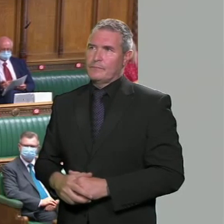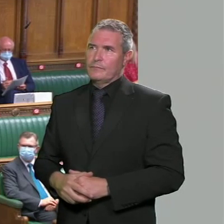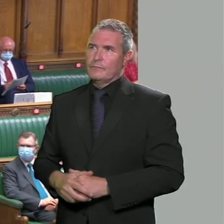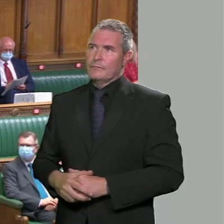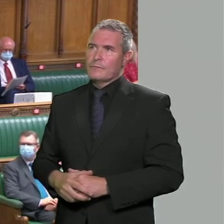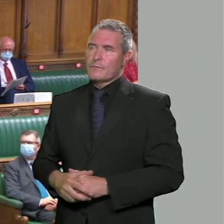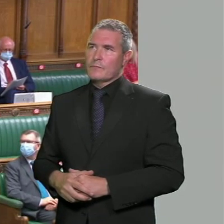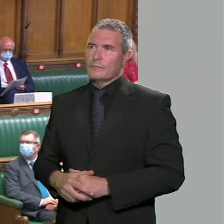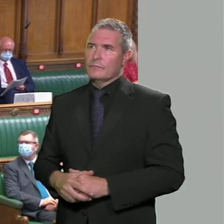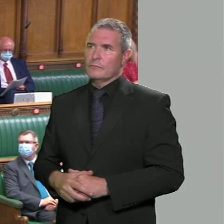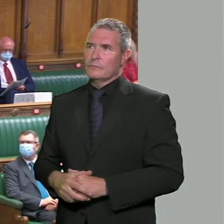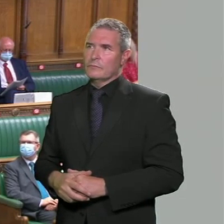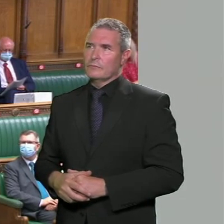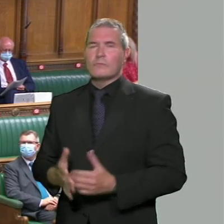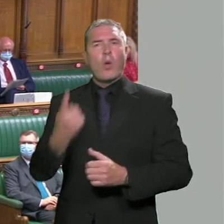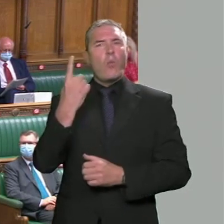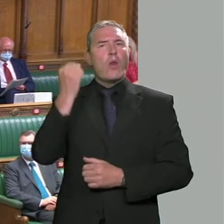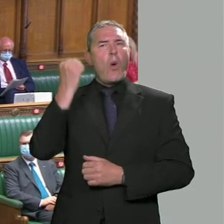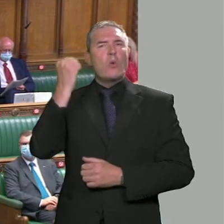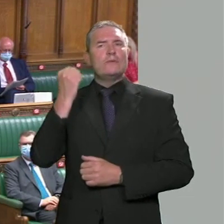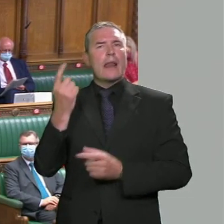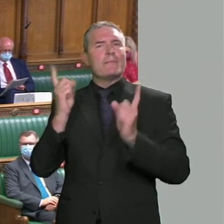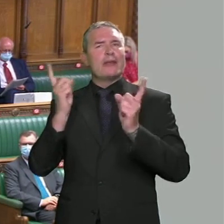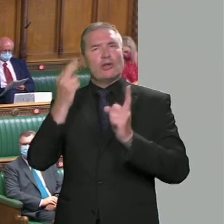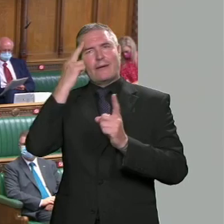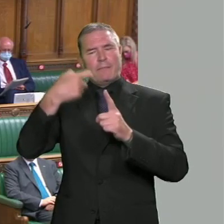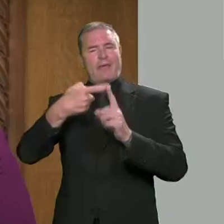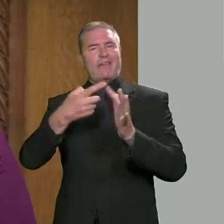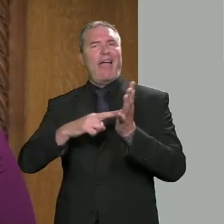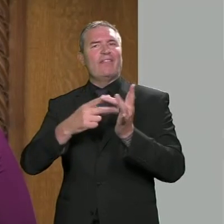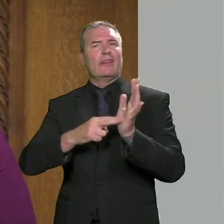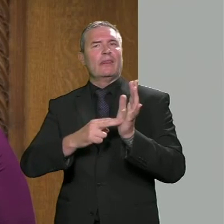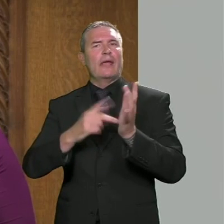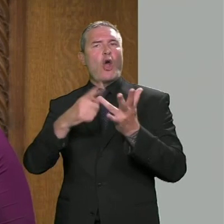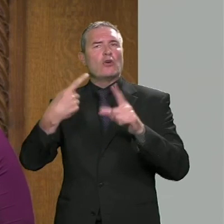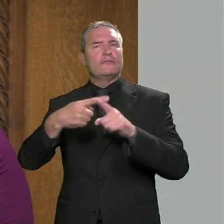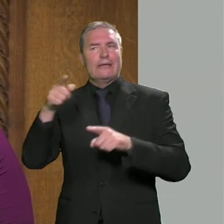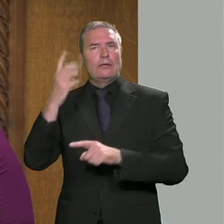Keith, a hotel manager in Oxford, contacted me last week because he is worried.